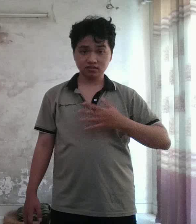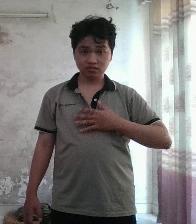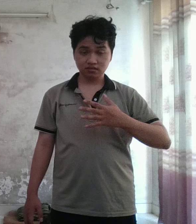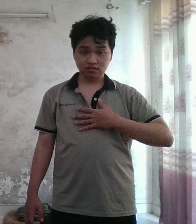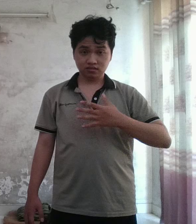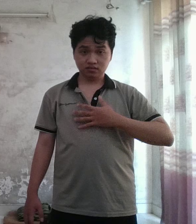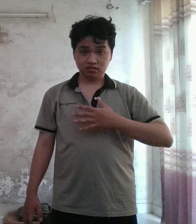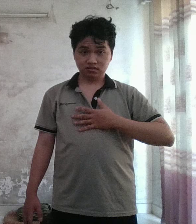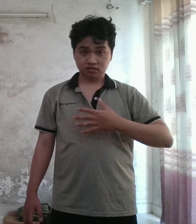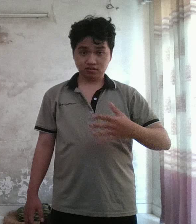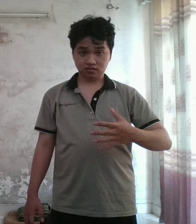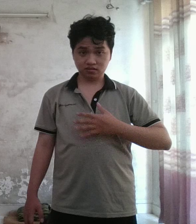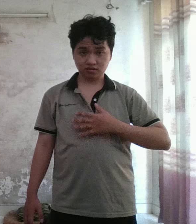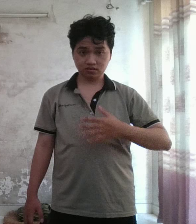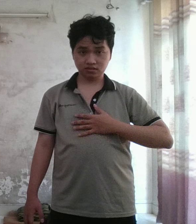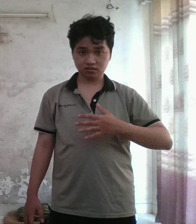khong thich